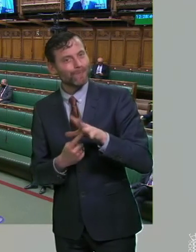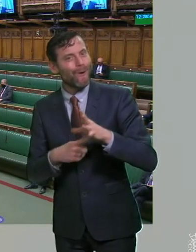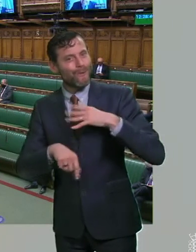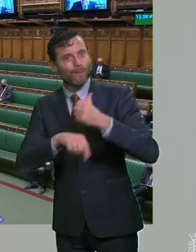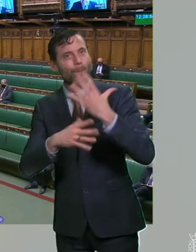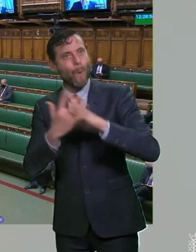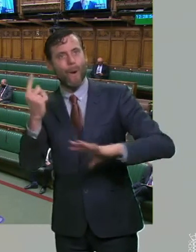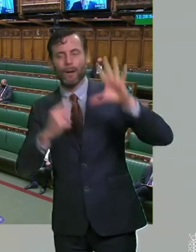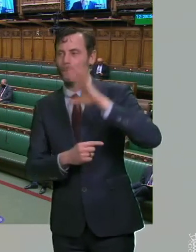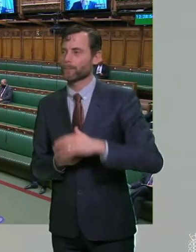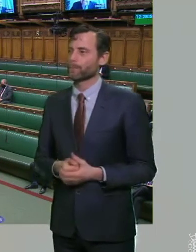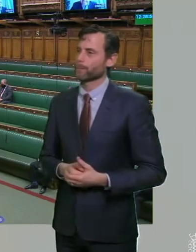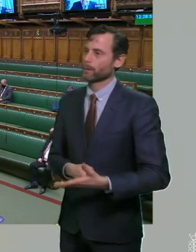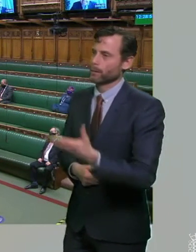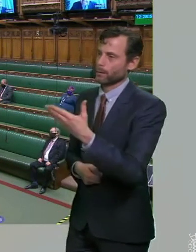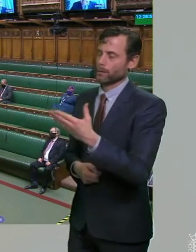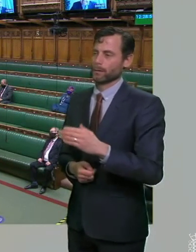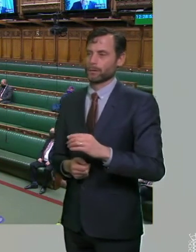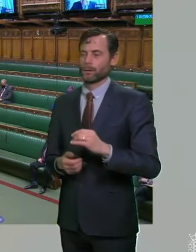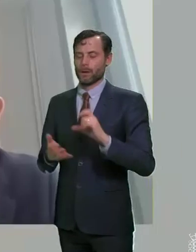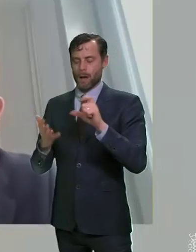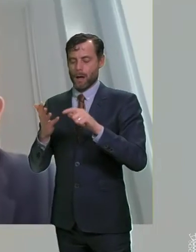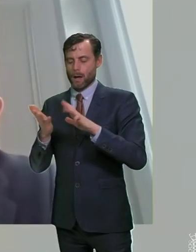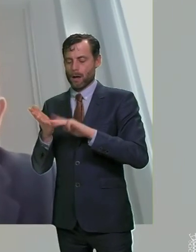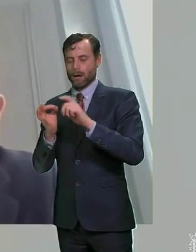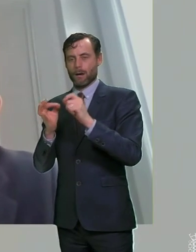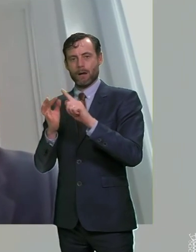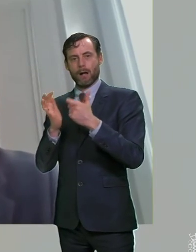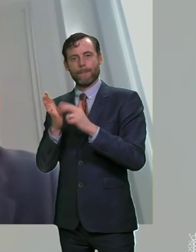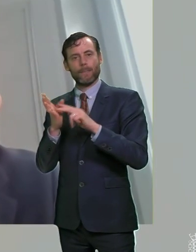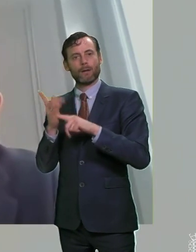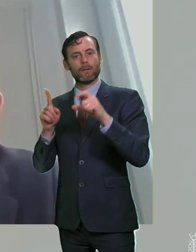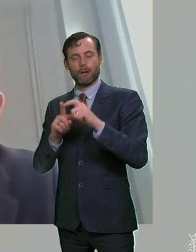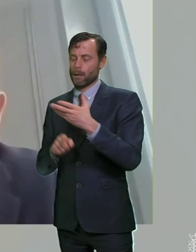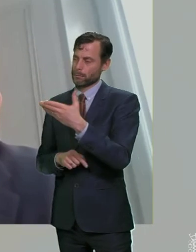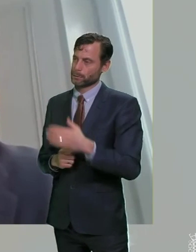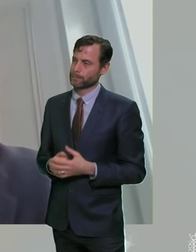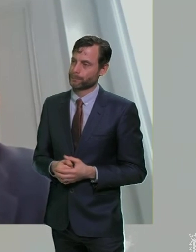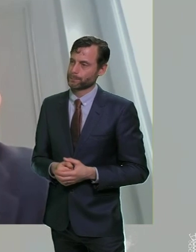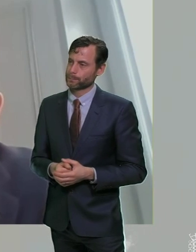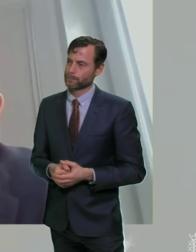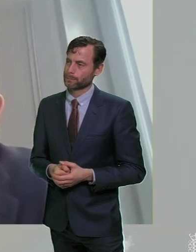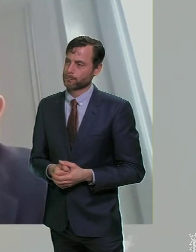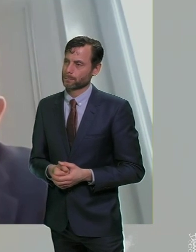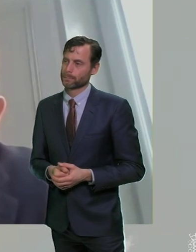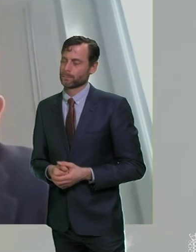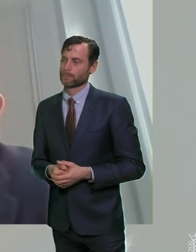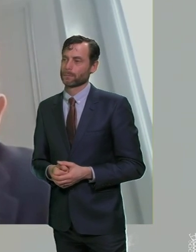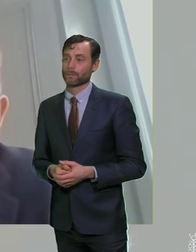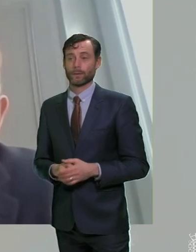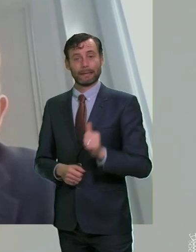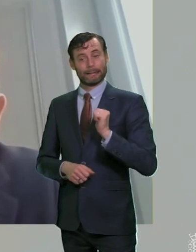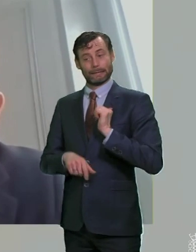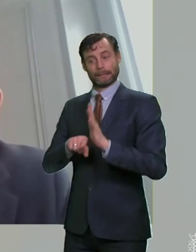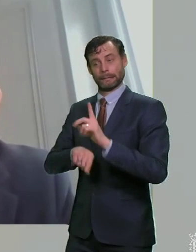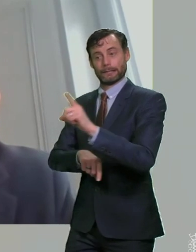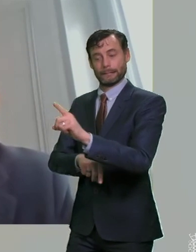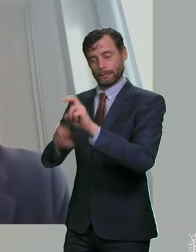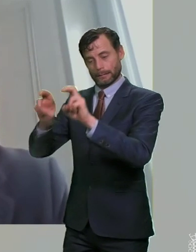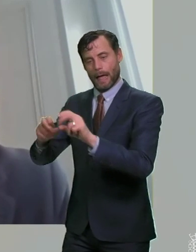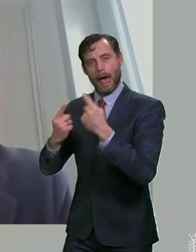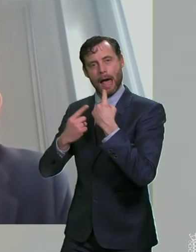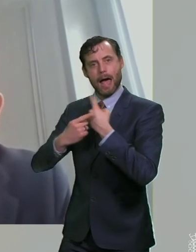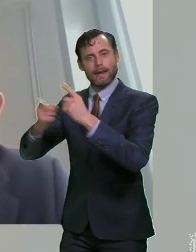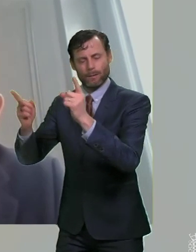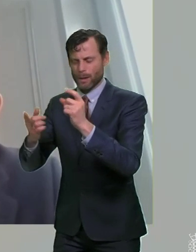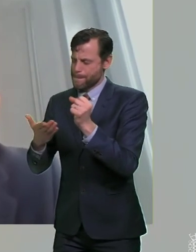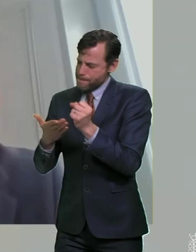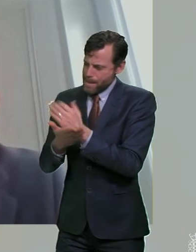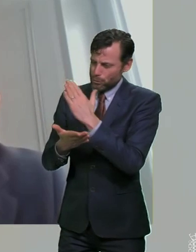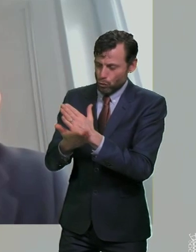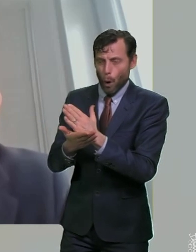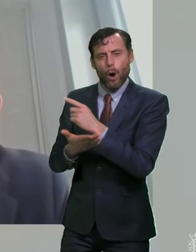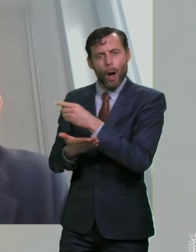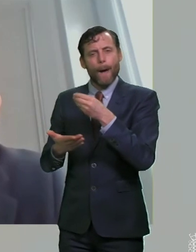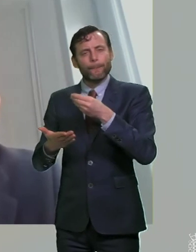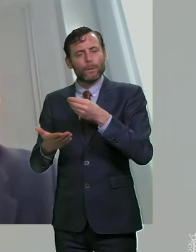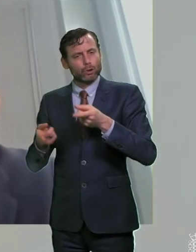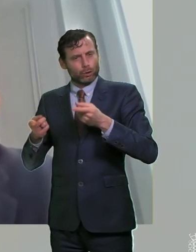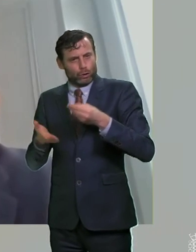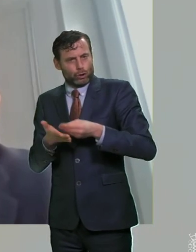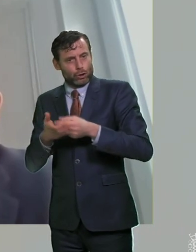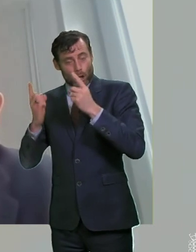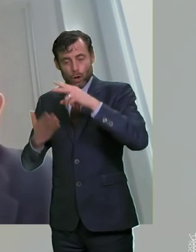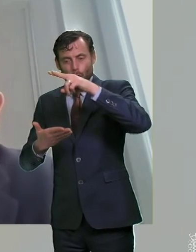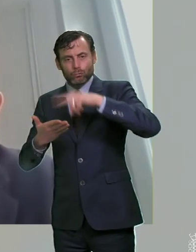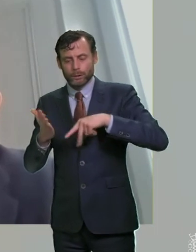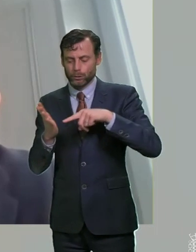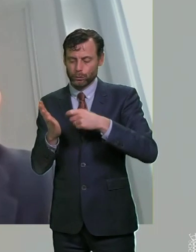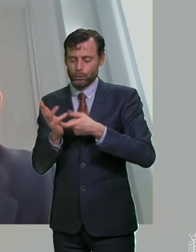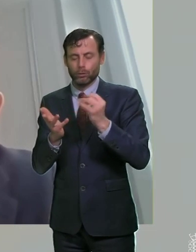Stuart C. McDonald Before the Budget is finalised, will the Prime Minister ensure that his Chancellor reads the Trussell Trust’s new report, “Dignity or Destitution?